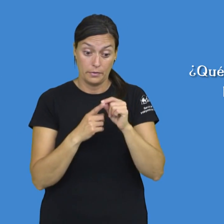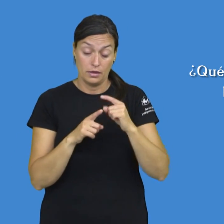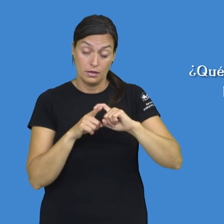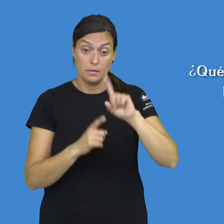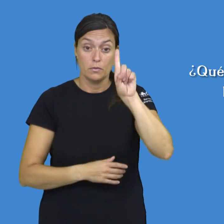tipo